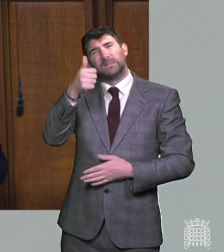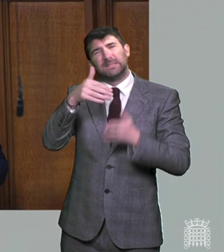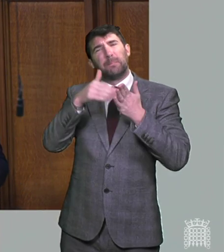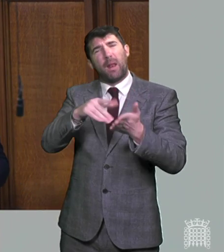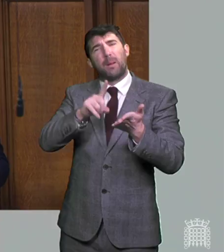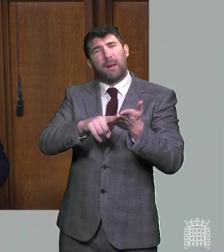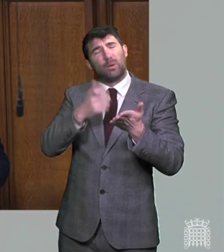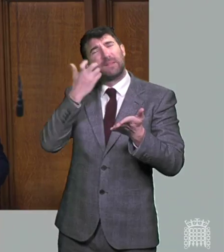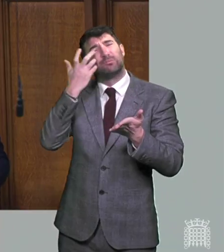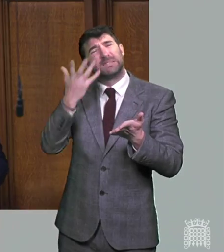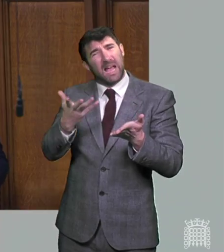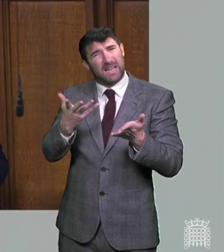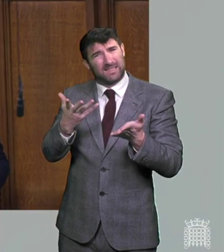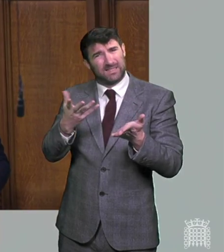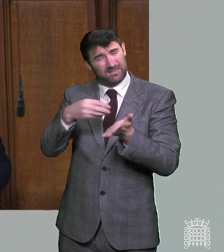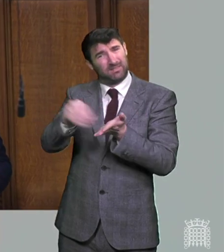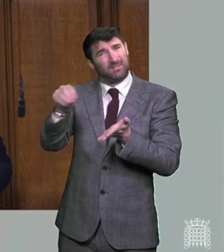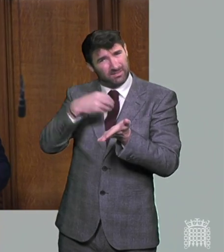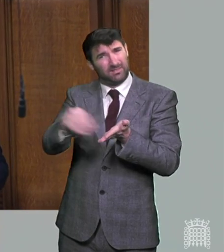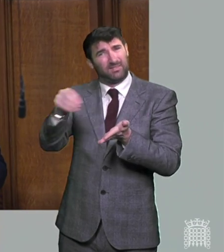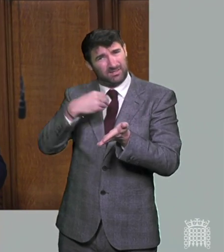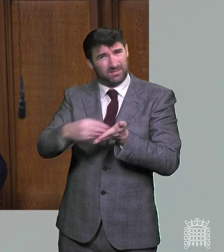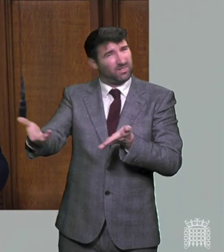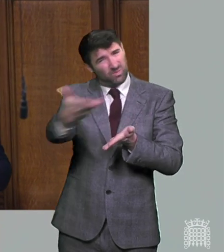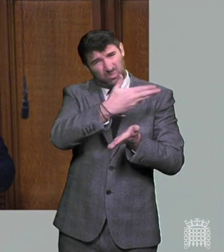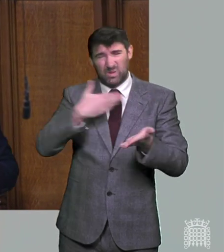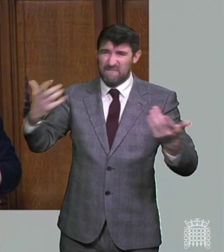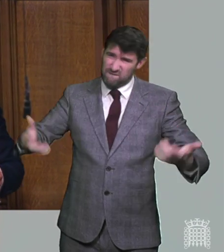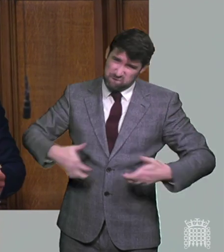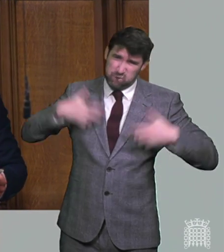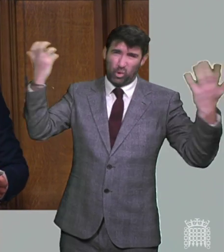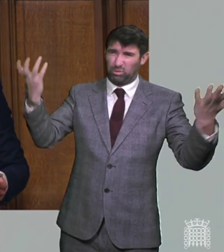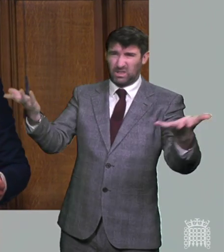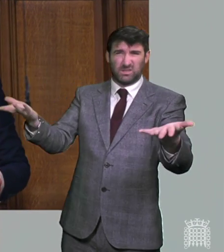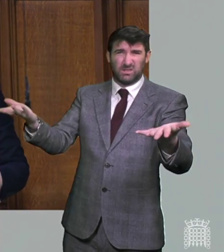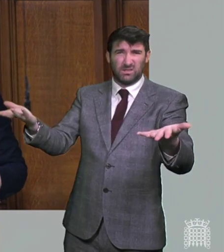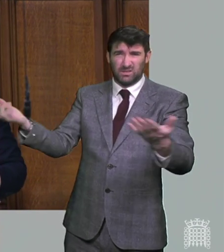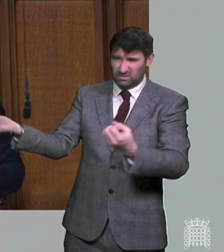Is it any wonder that millions of people in this country are furious about the situation?